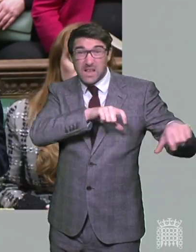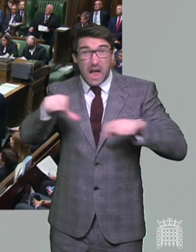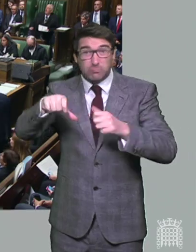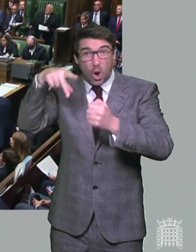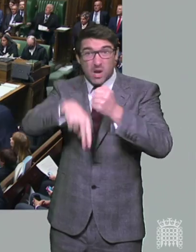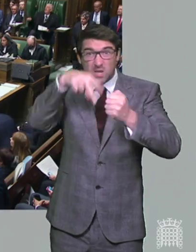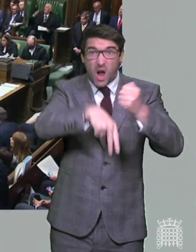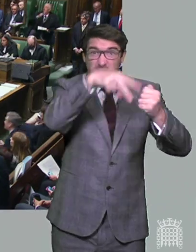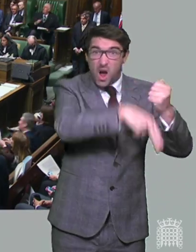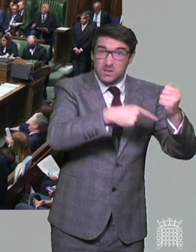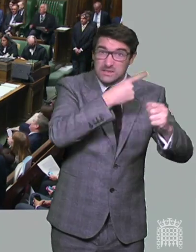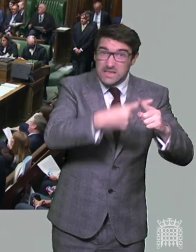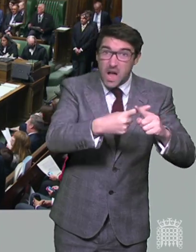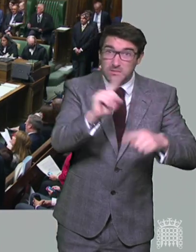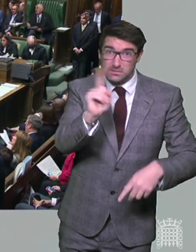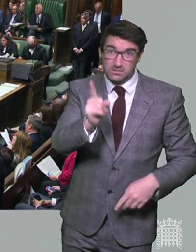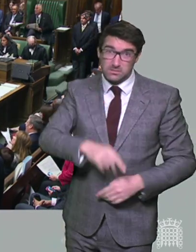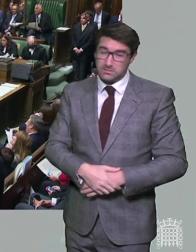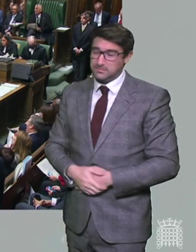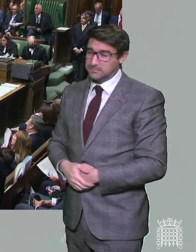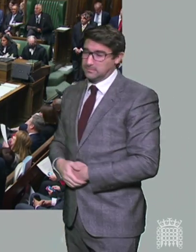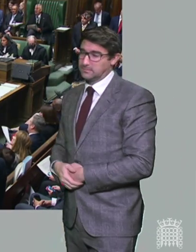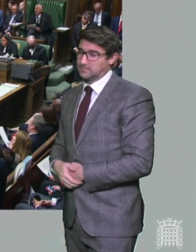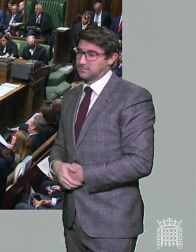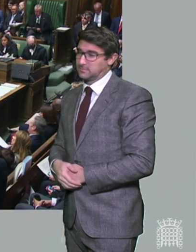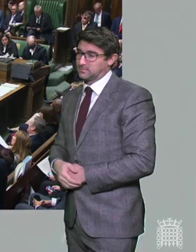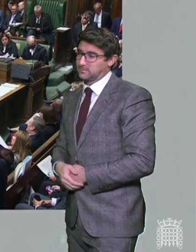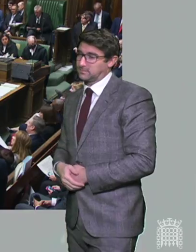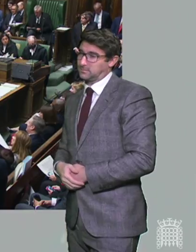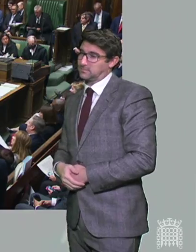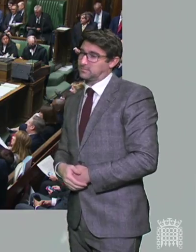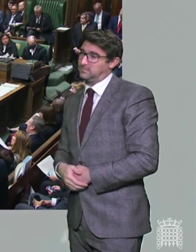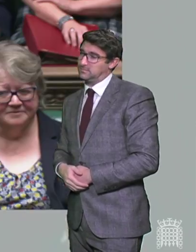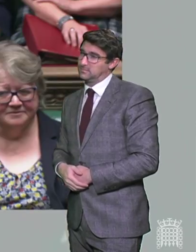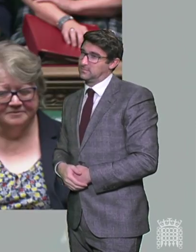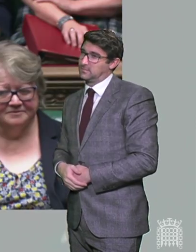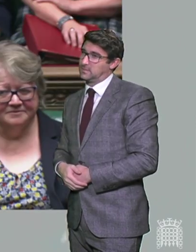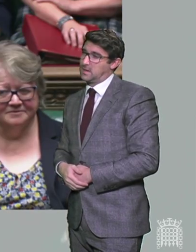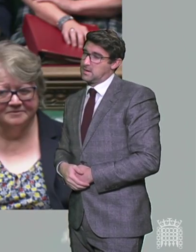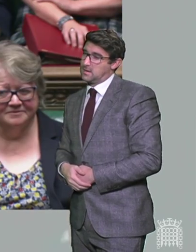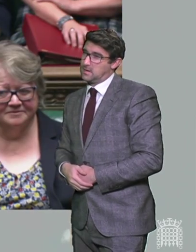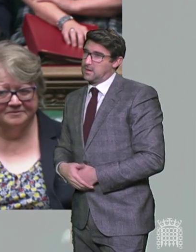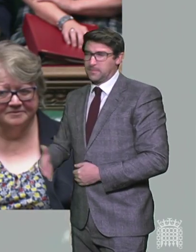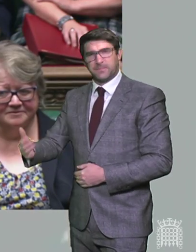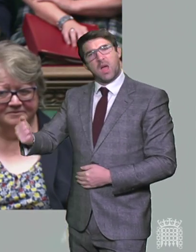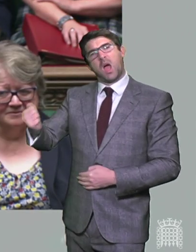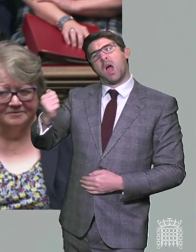What our Budget has delivered is security for families for the next two winters.